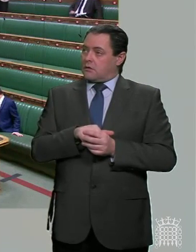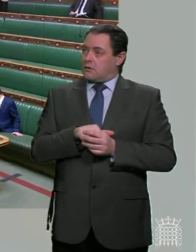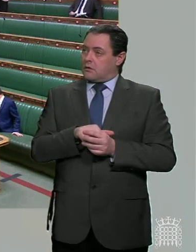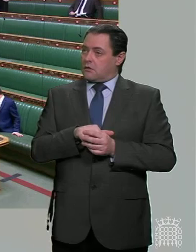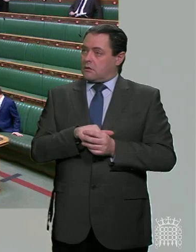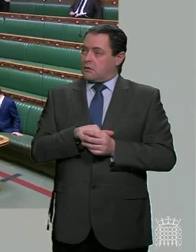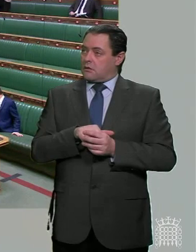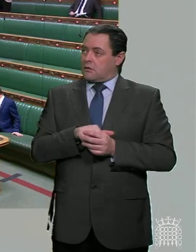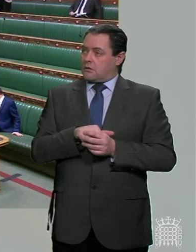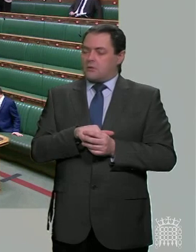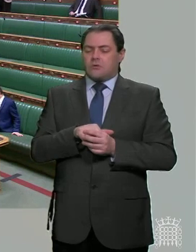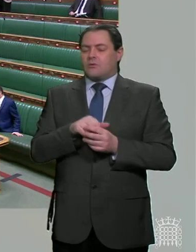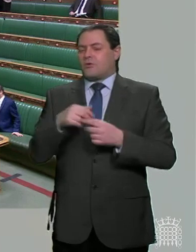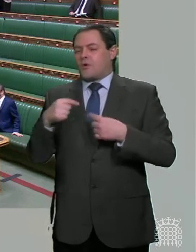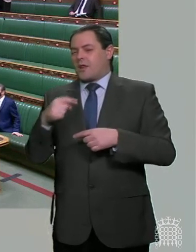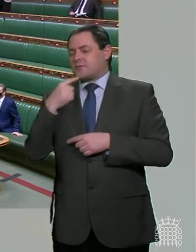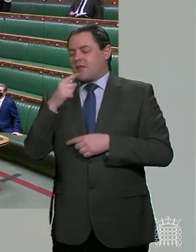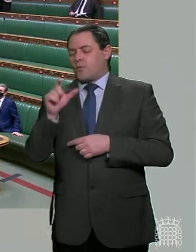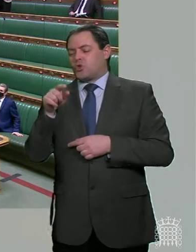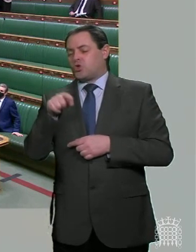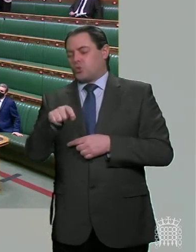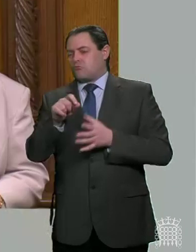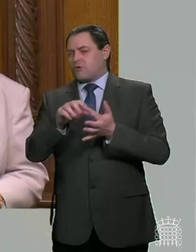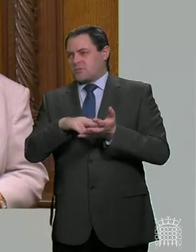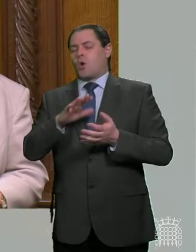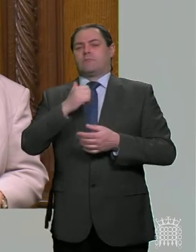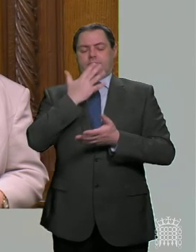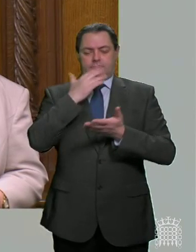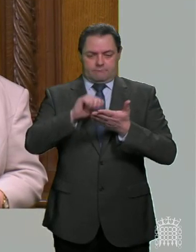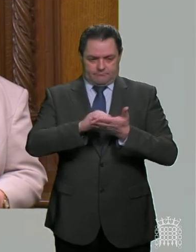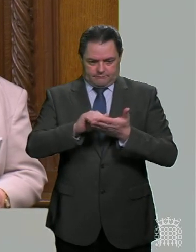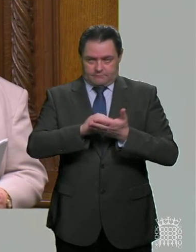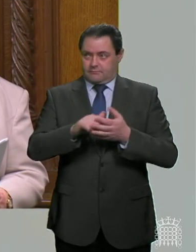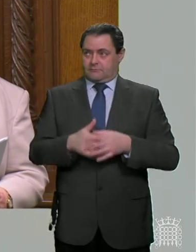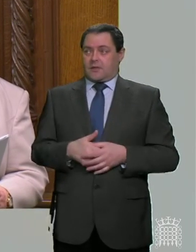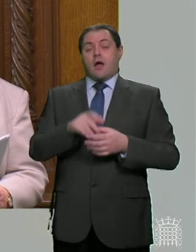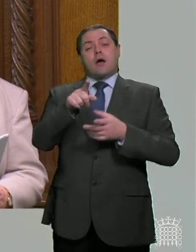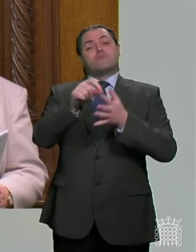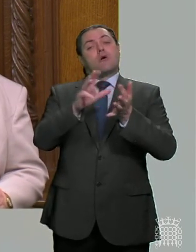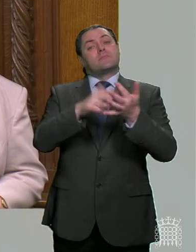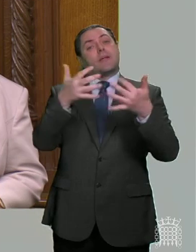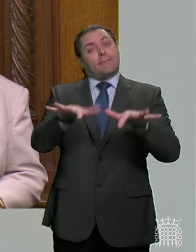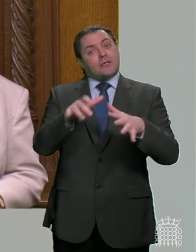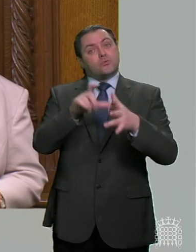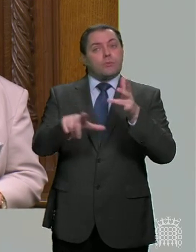Apologies. The Prime Minister vowed to do his utmost to get Samantha access to life-changing drug Kuvan.